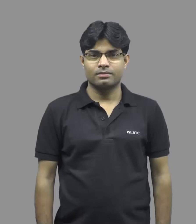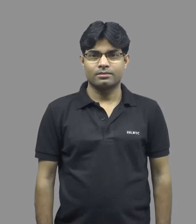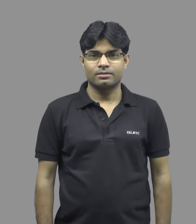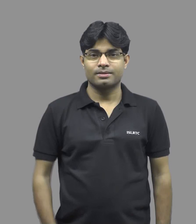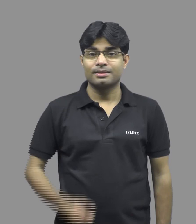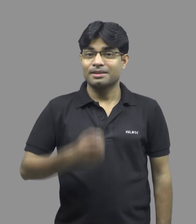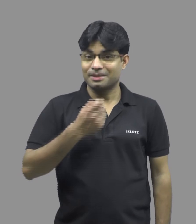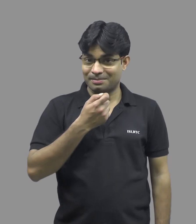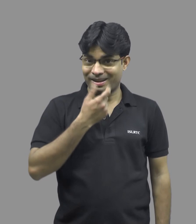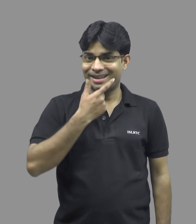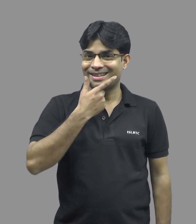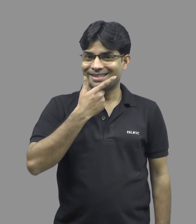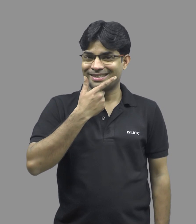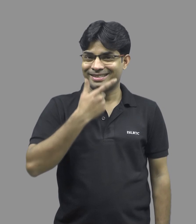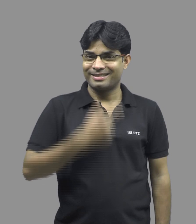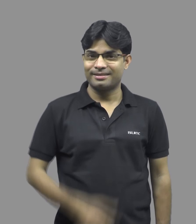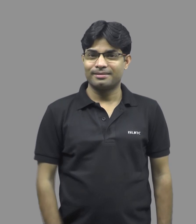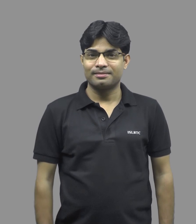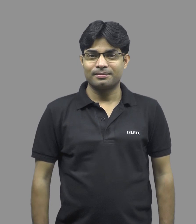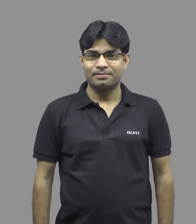Smile